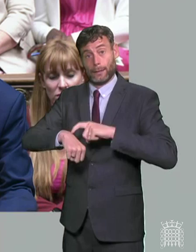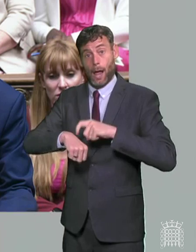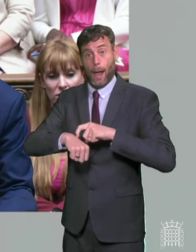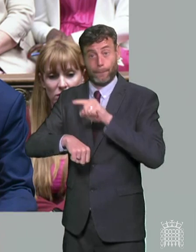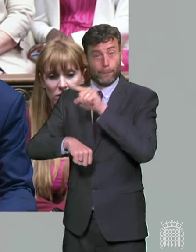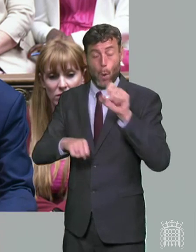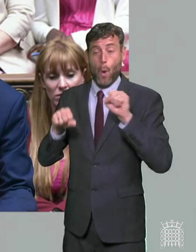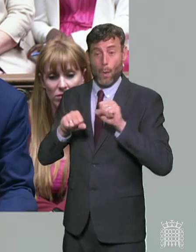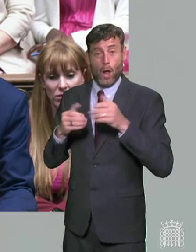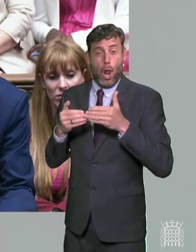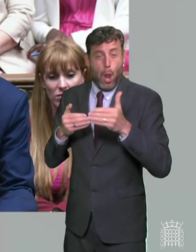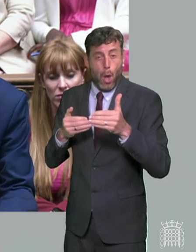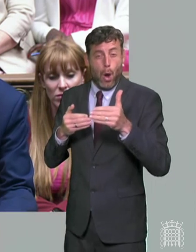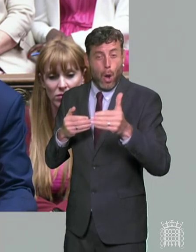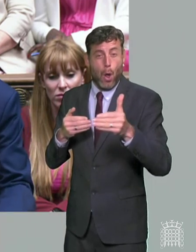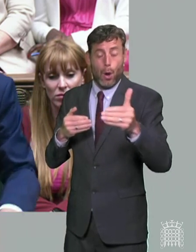going up. The Prime Minister’s solution was supposed to be diagnostic hubs.